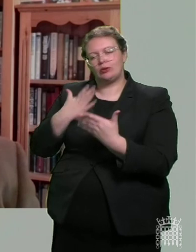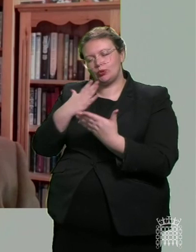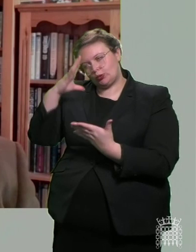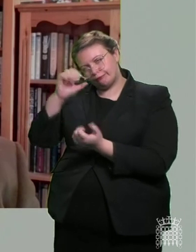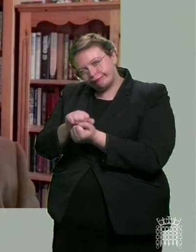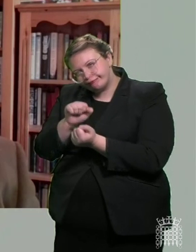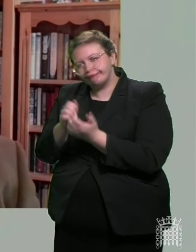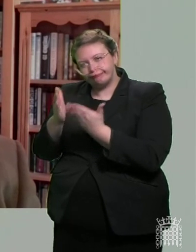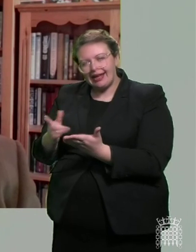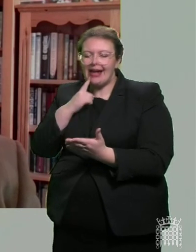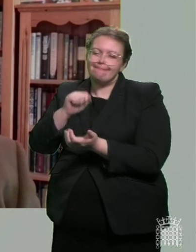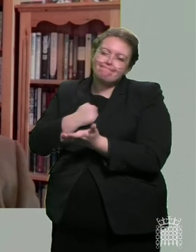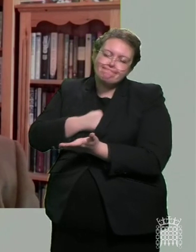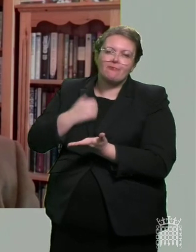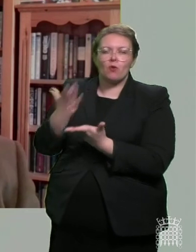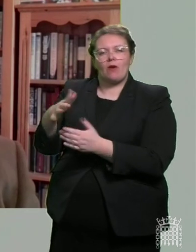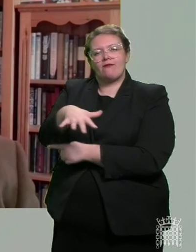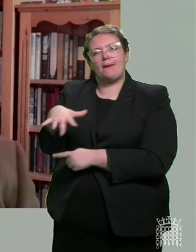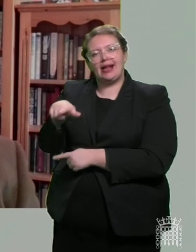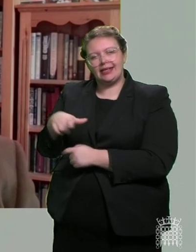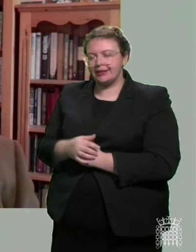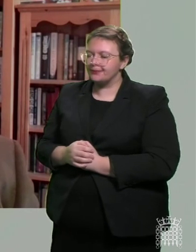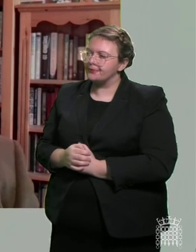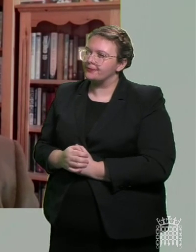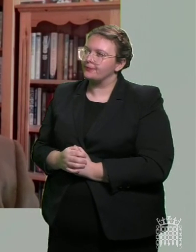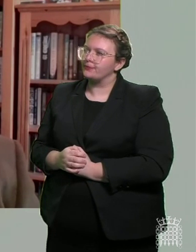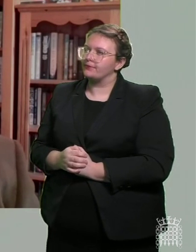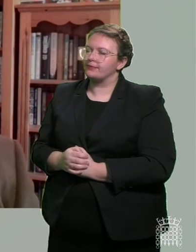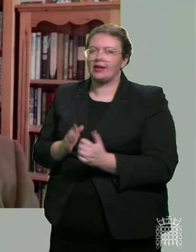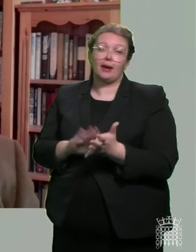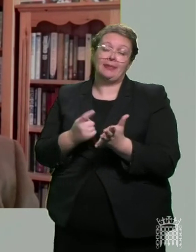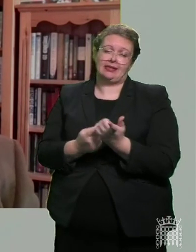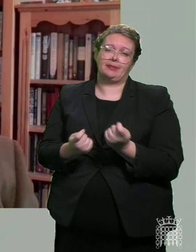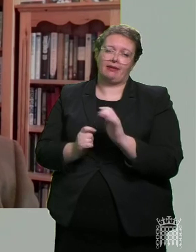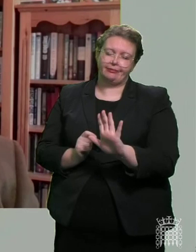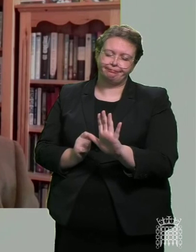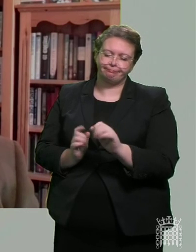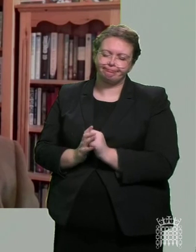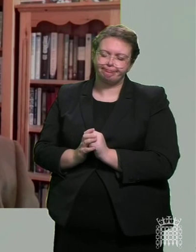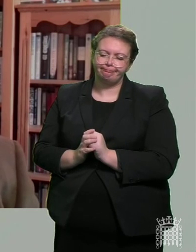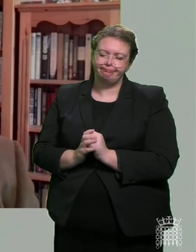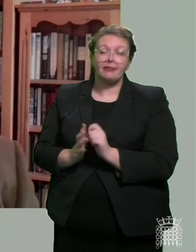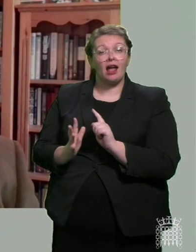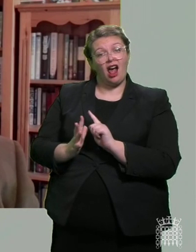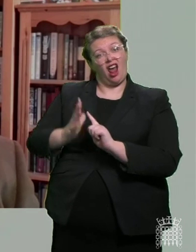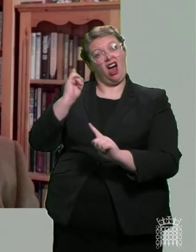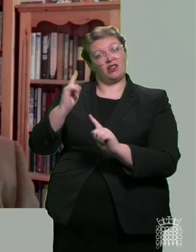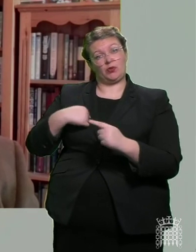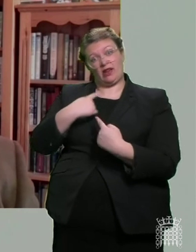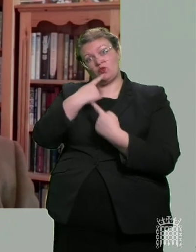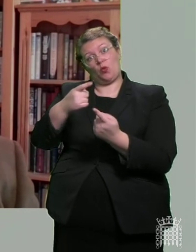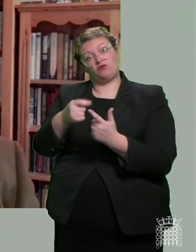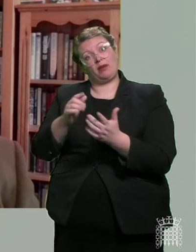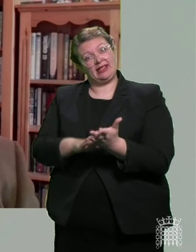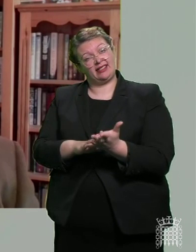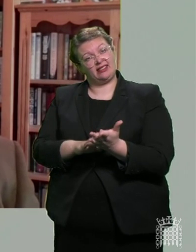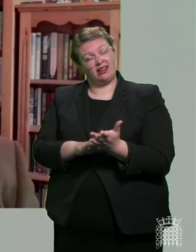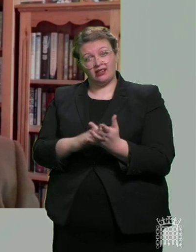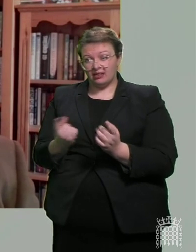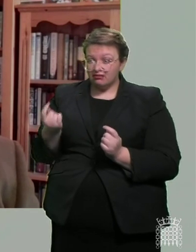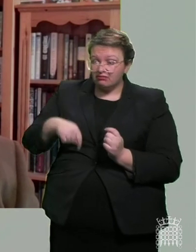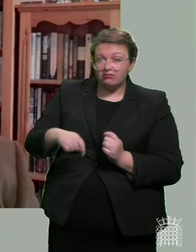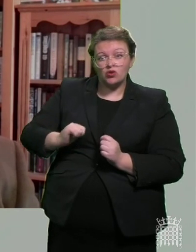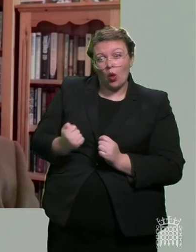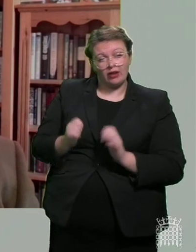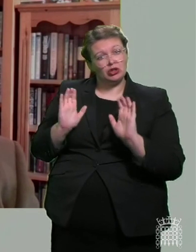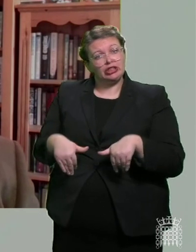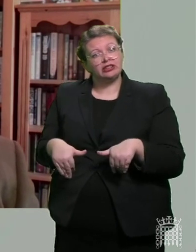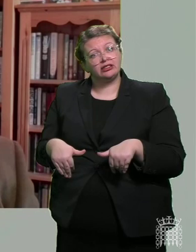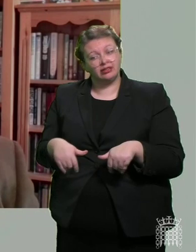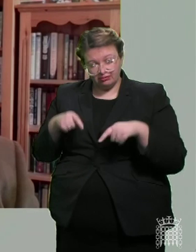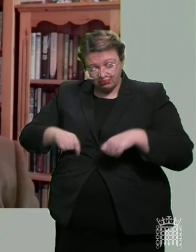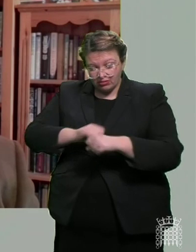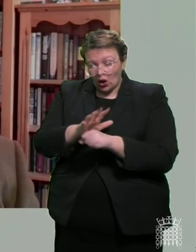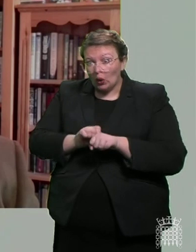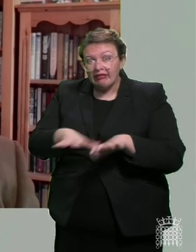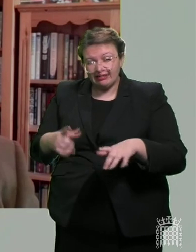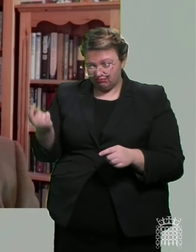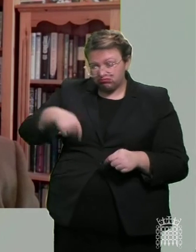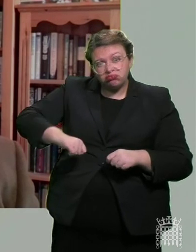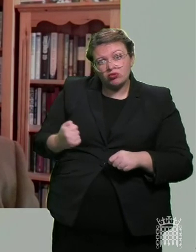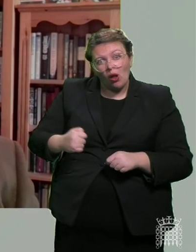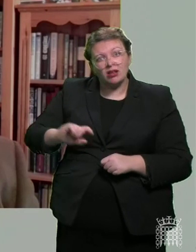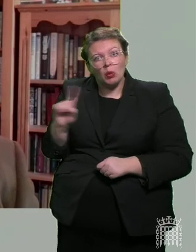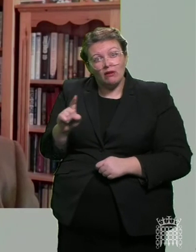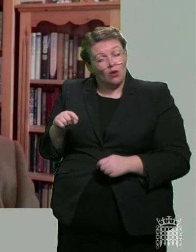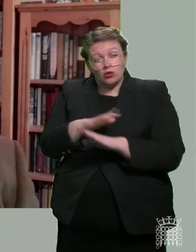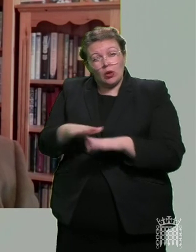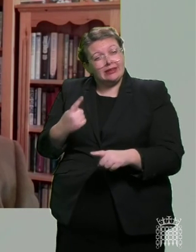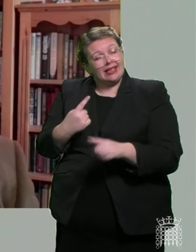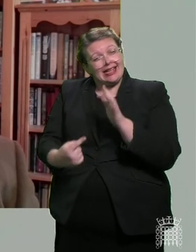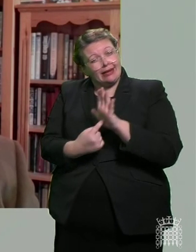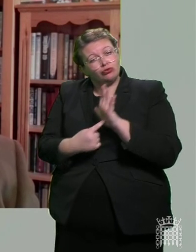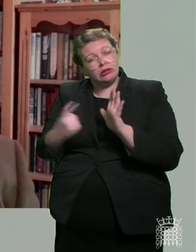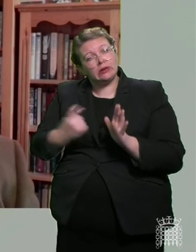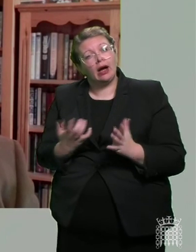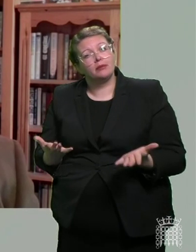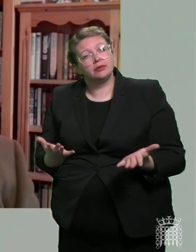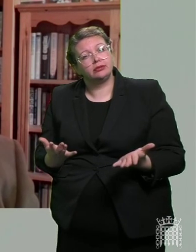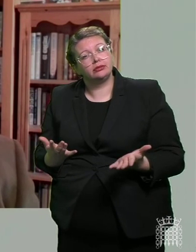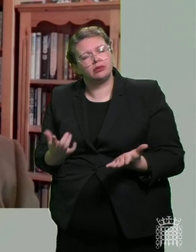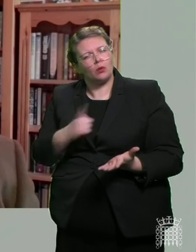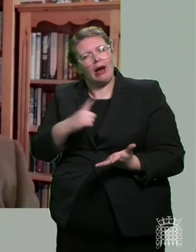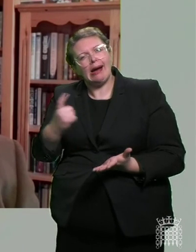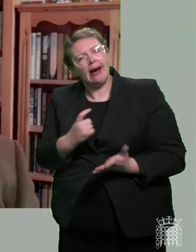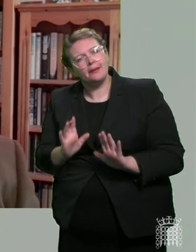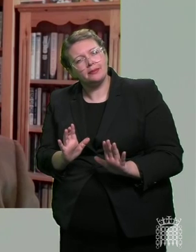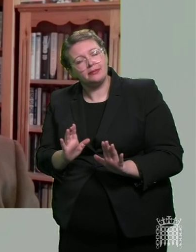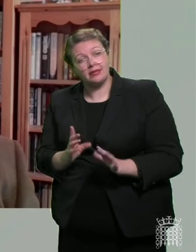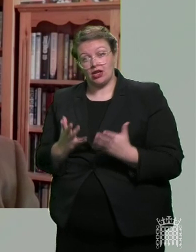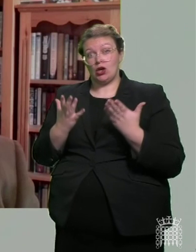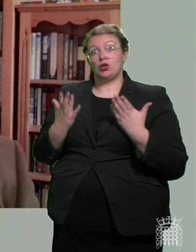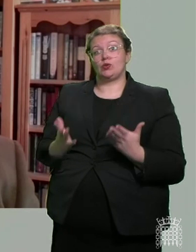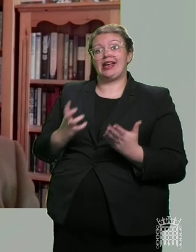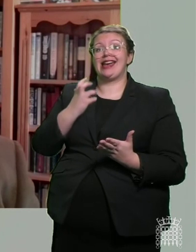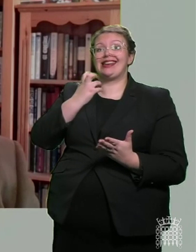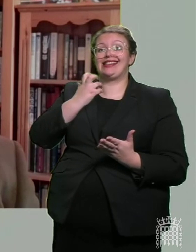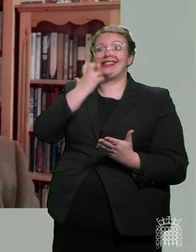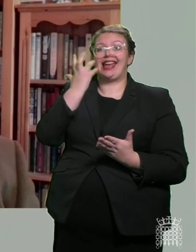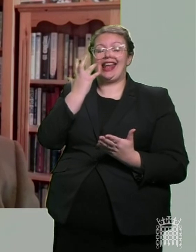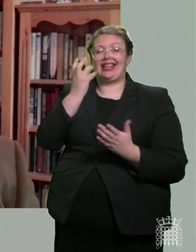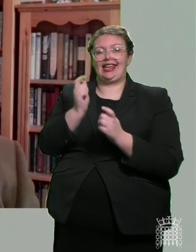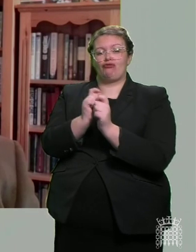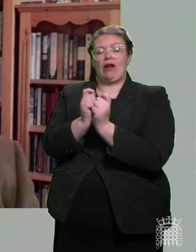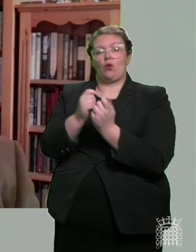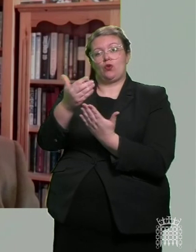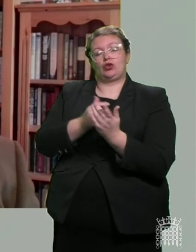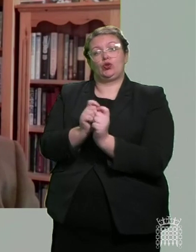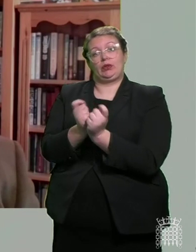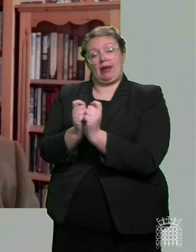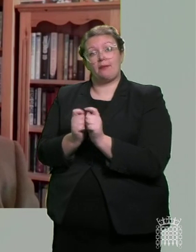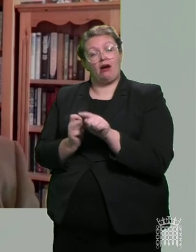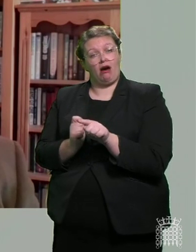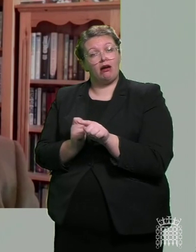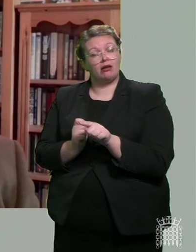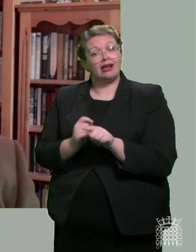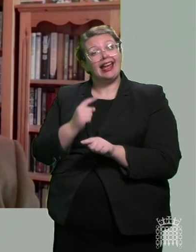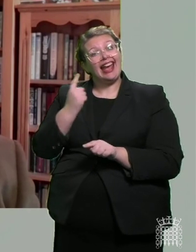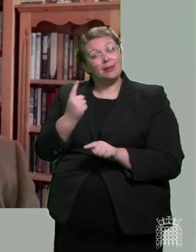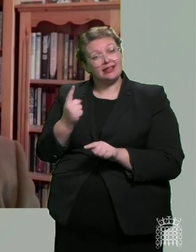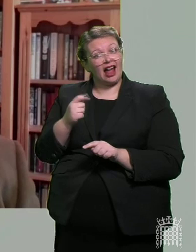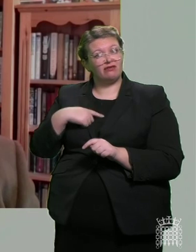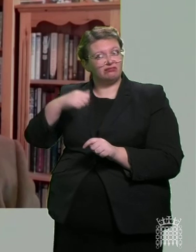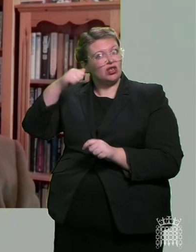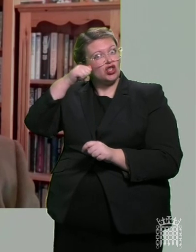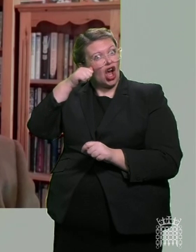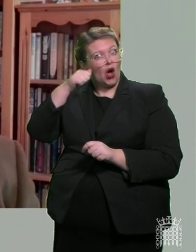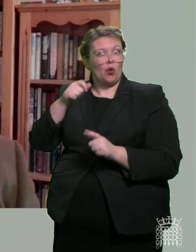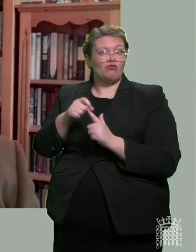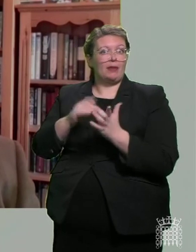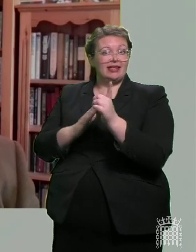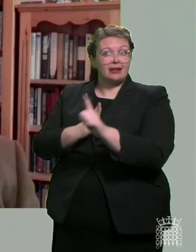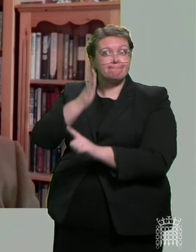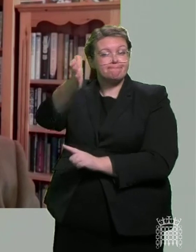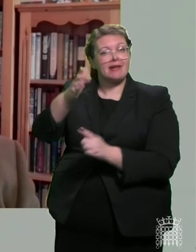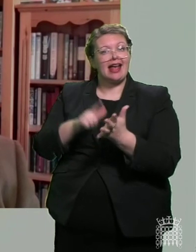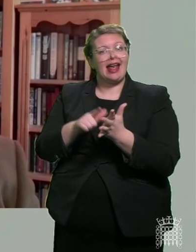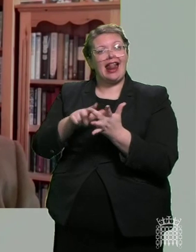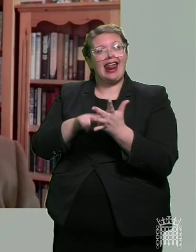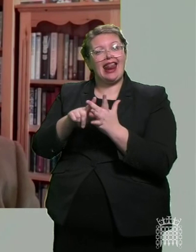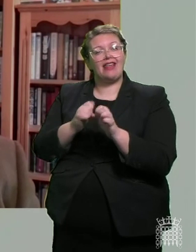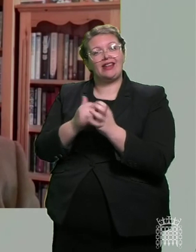Can the Prime Minister tell the House and the country why, three and a half years on, there are still hundreds of thousands of people living in homes with unsafe cladding, and why millions of leaseholders are in homes that they cannot sell and are facing extortionate costs?